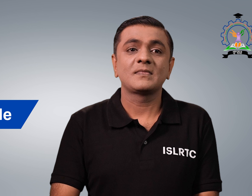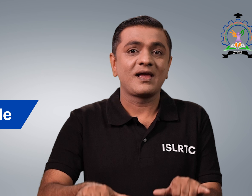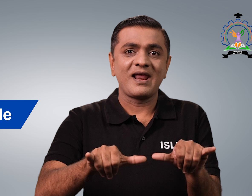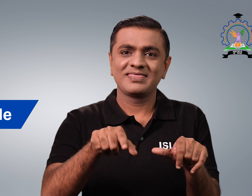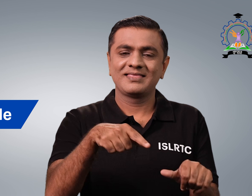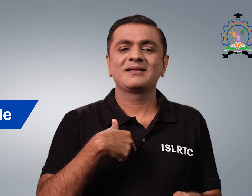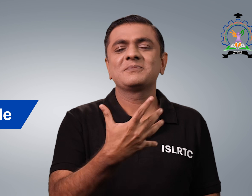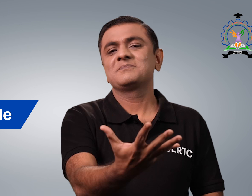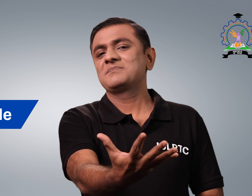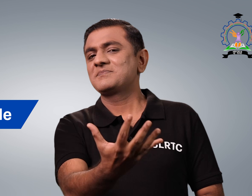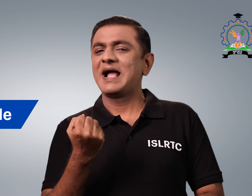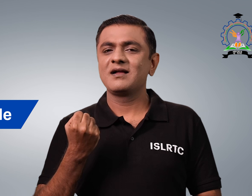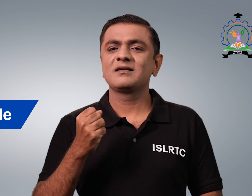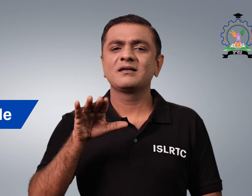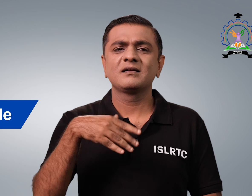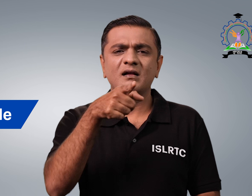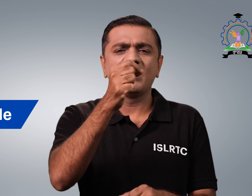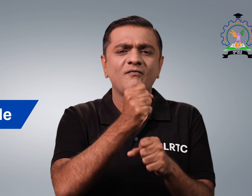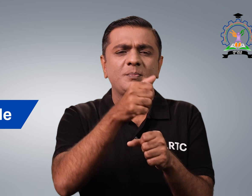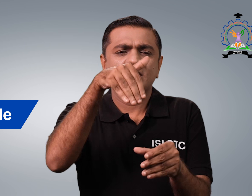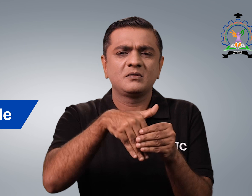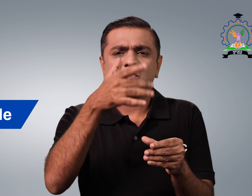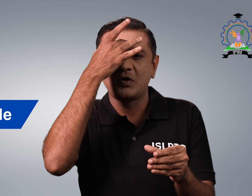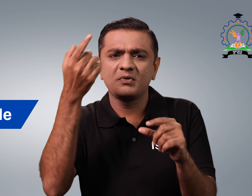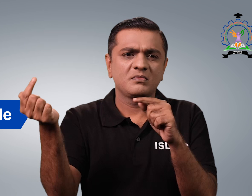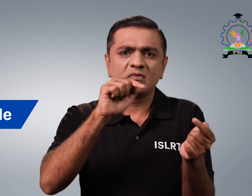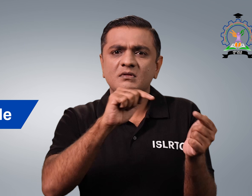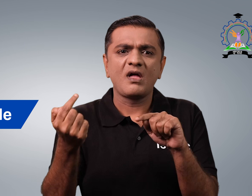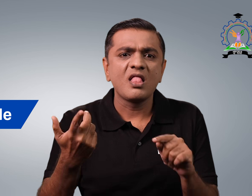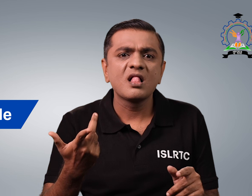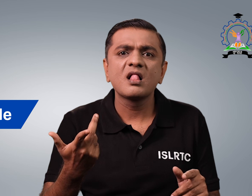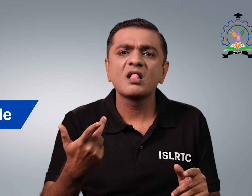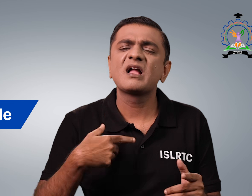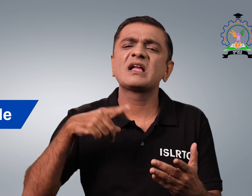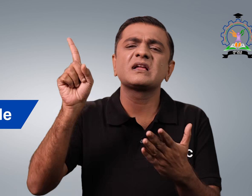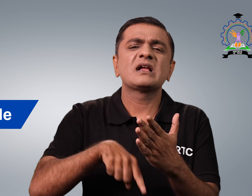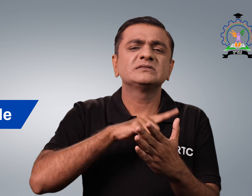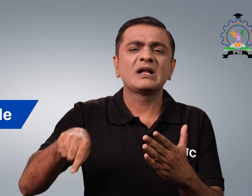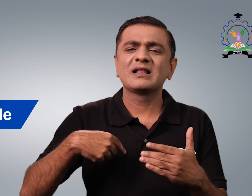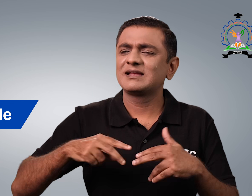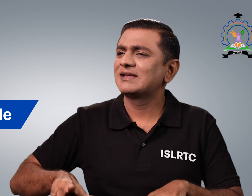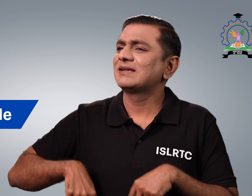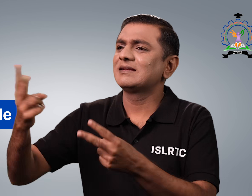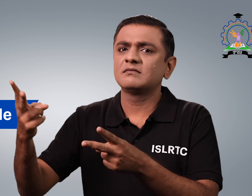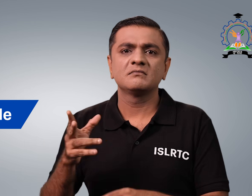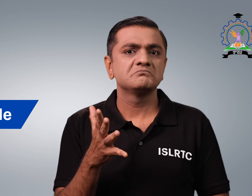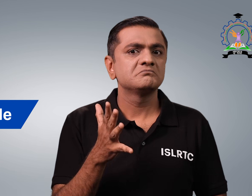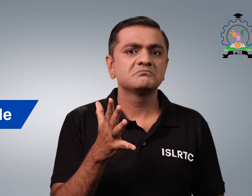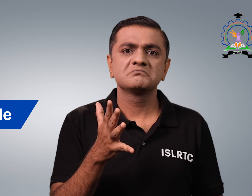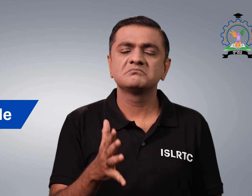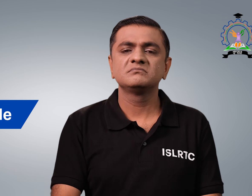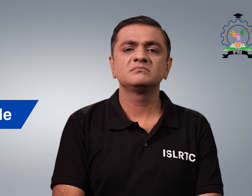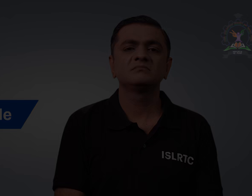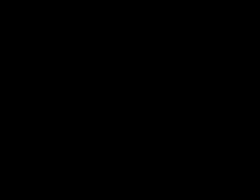It means that something, such as a peice of land that cannot be given or sold to someone else.